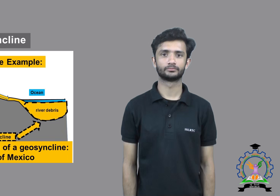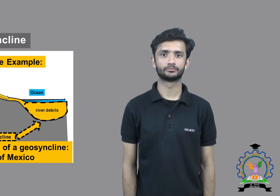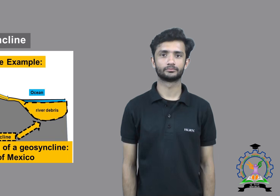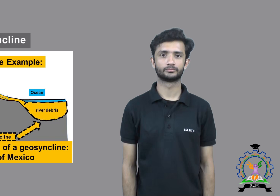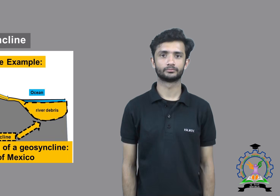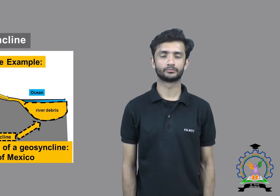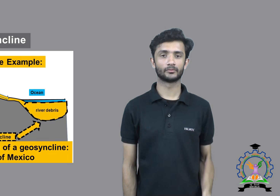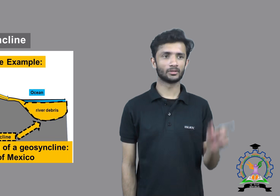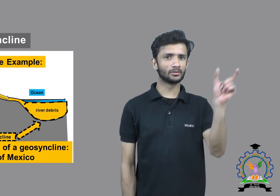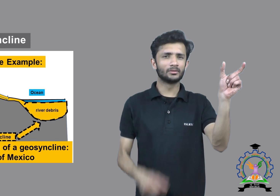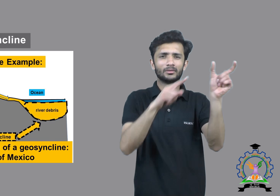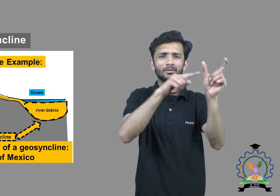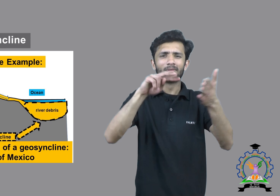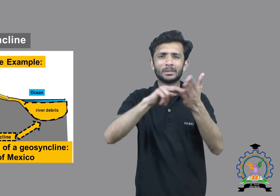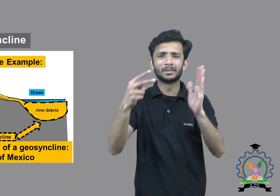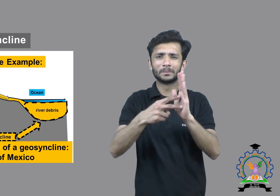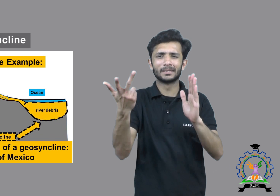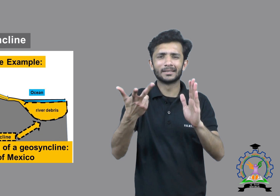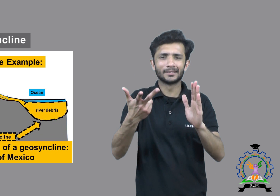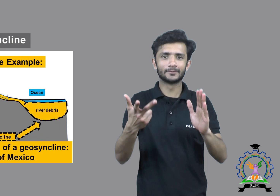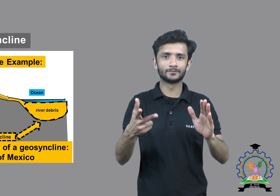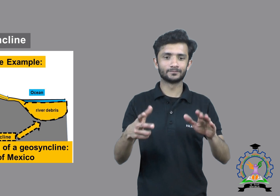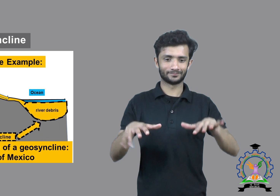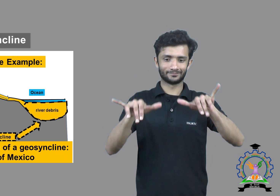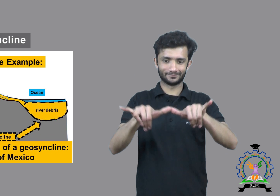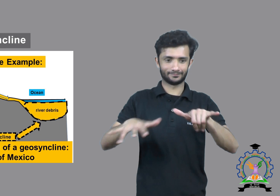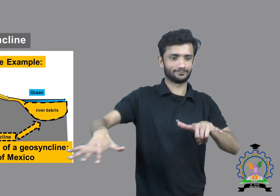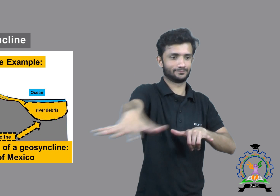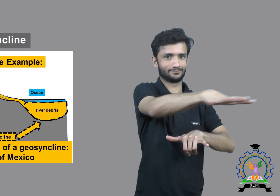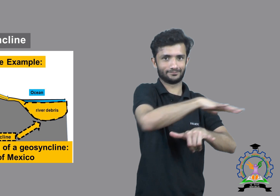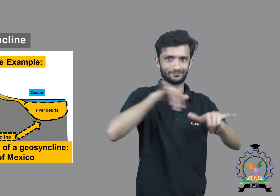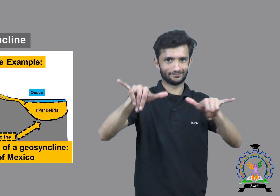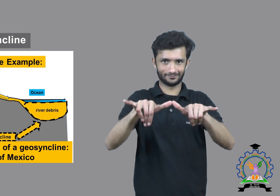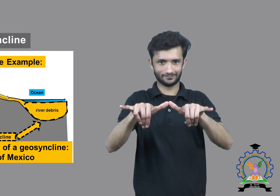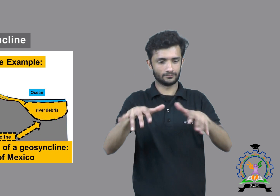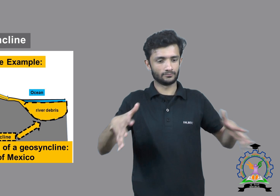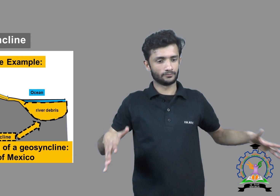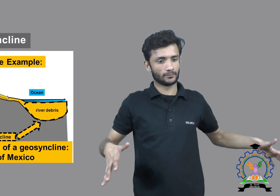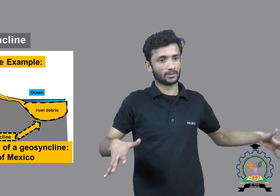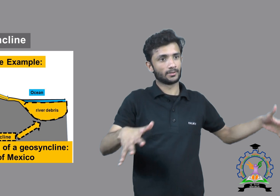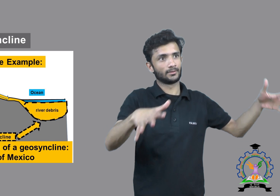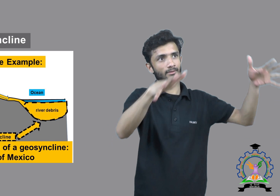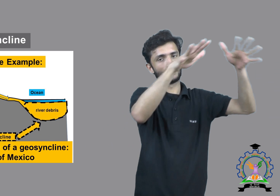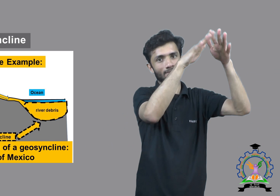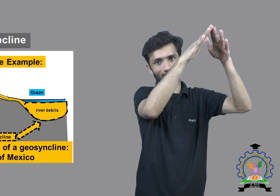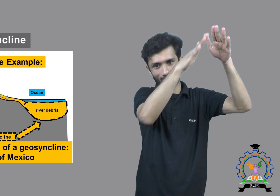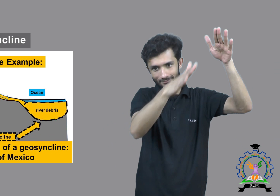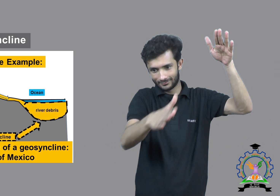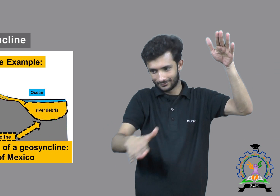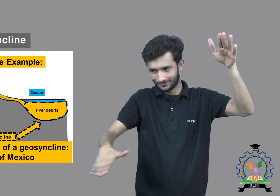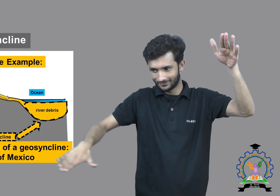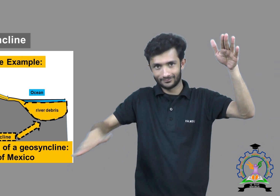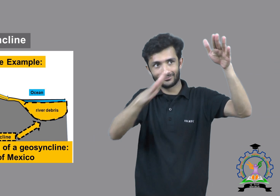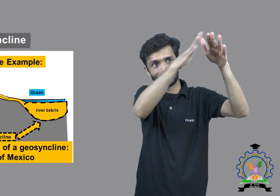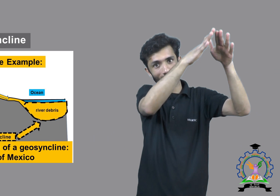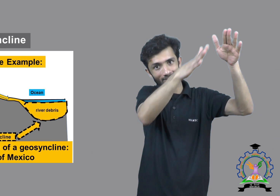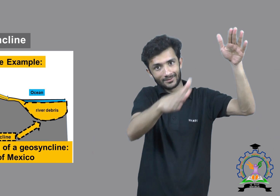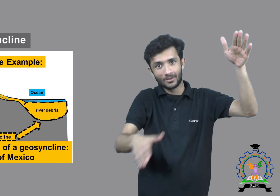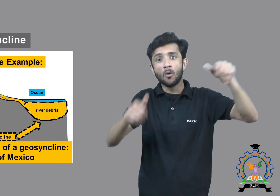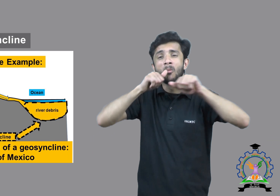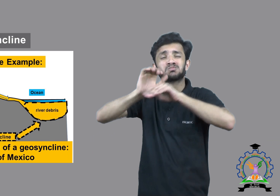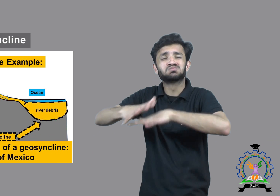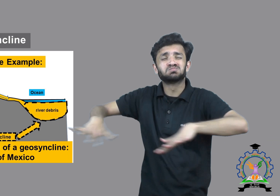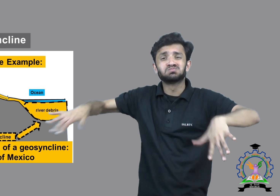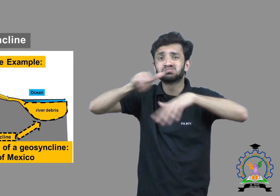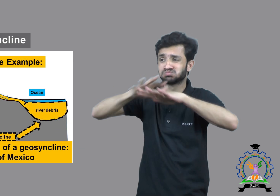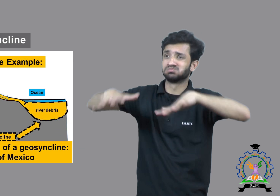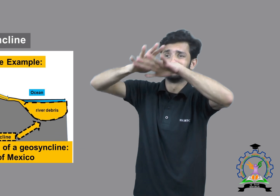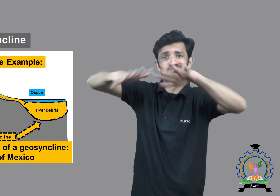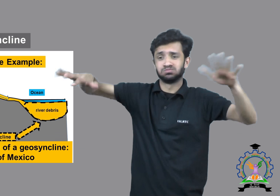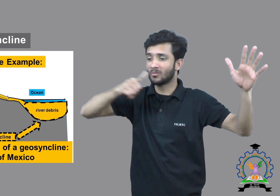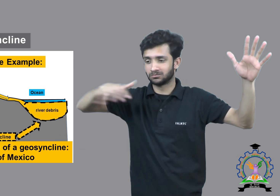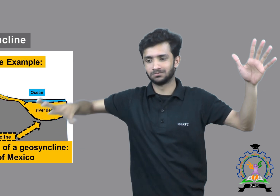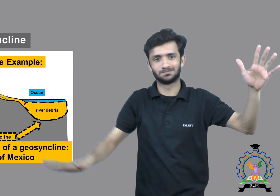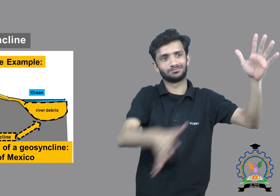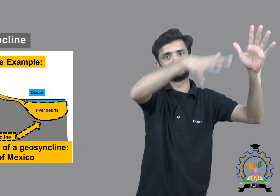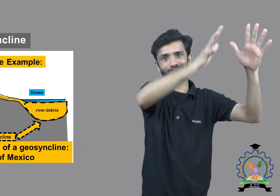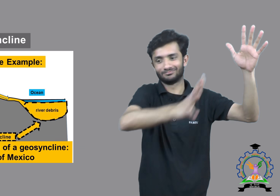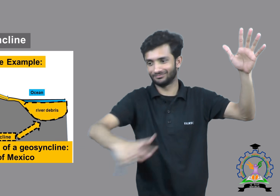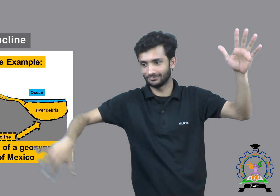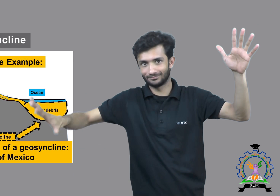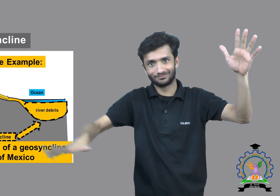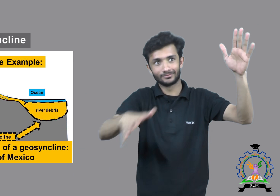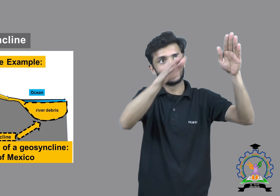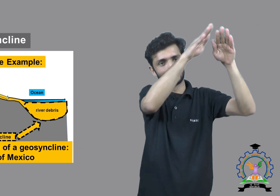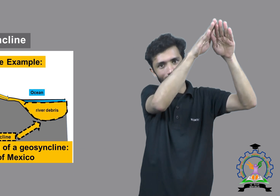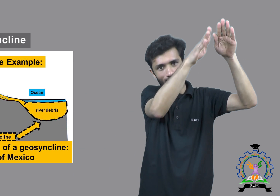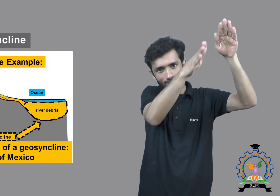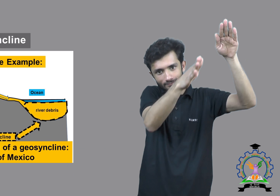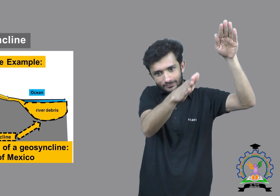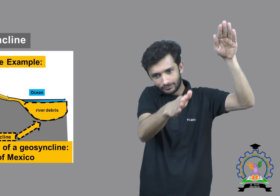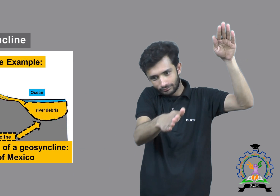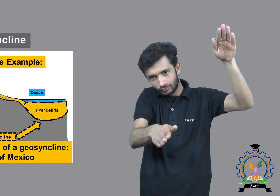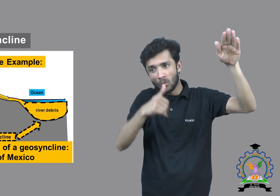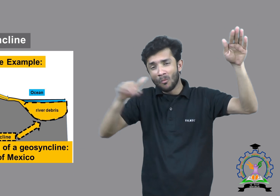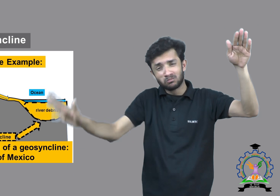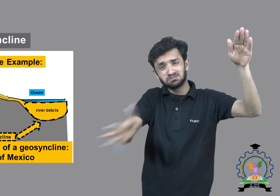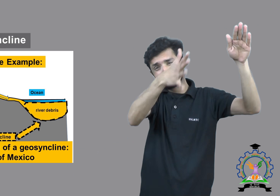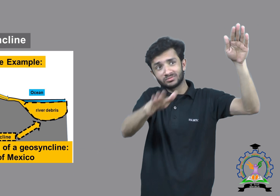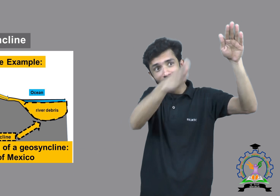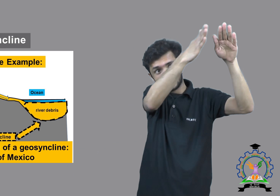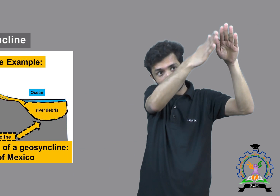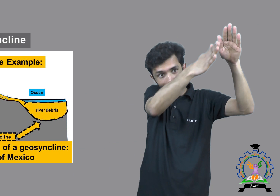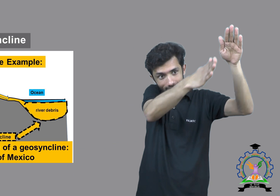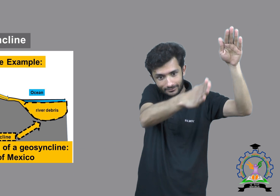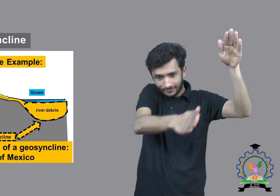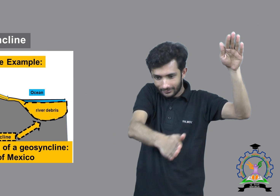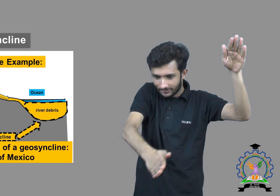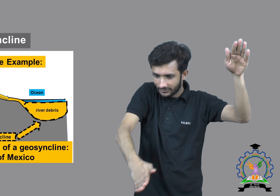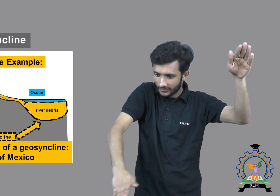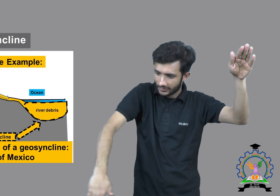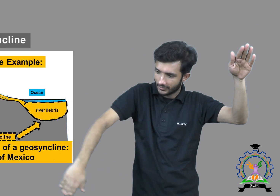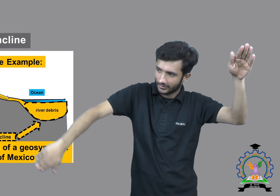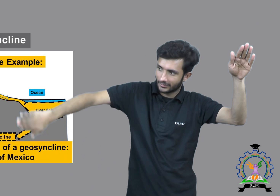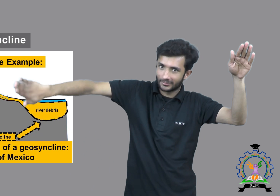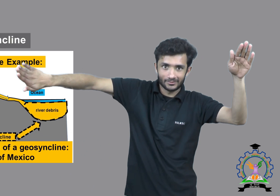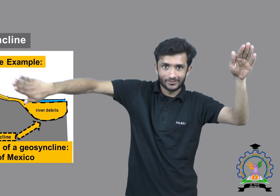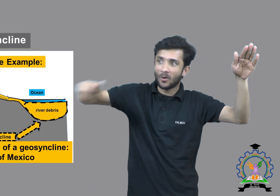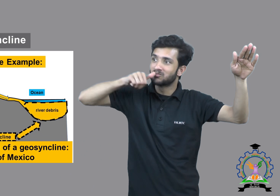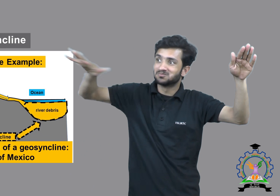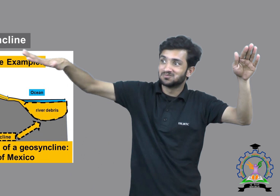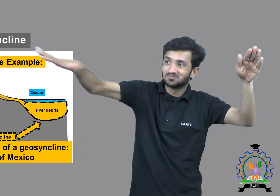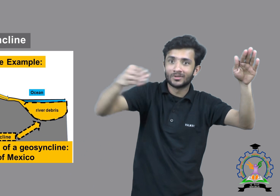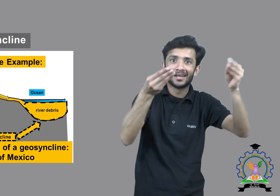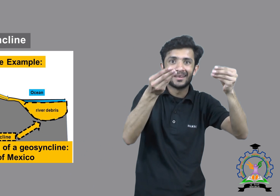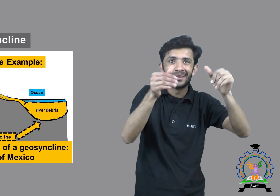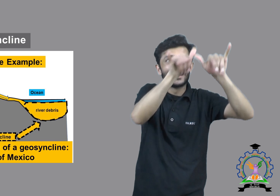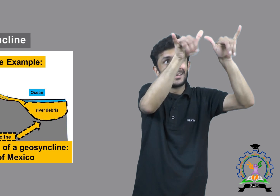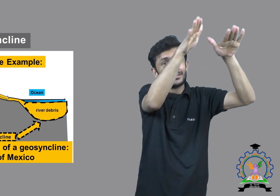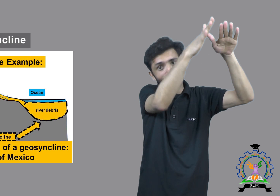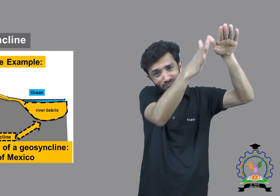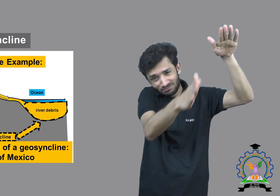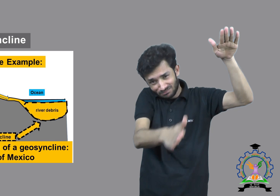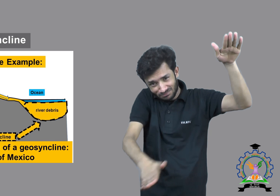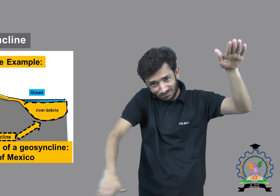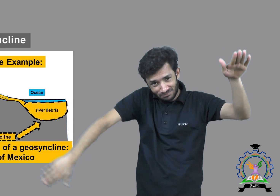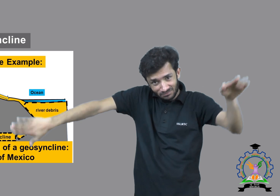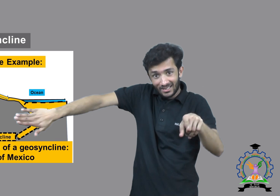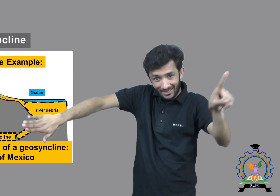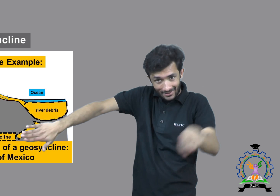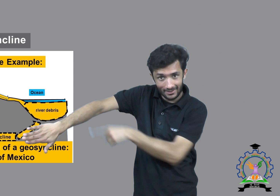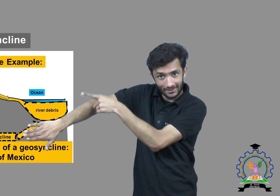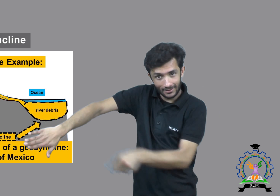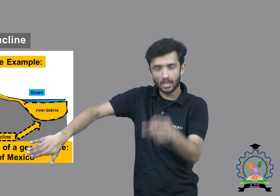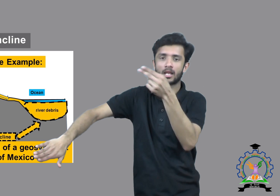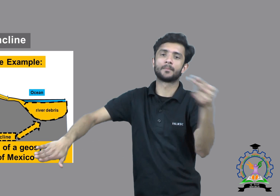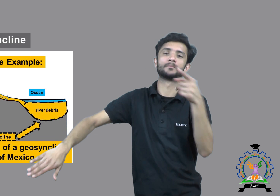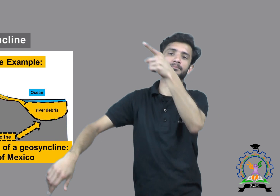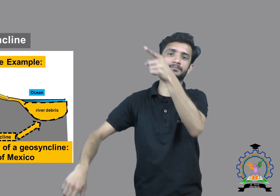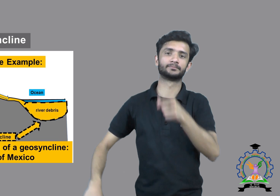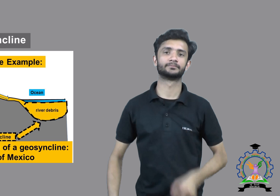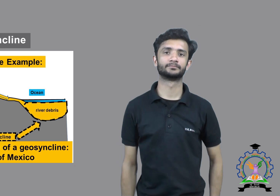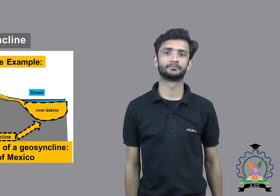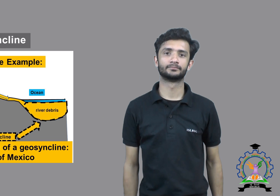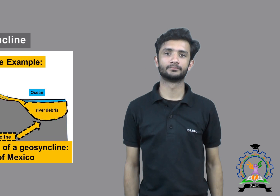Geosyncline